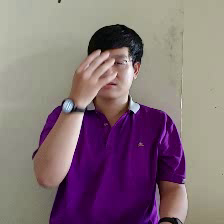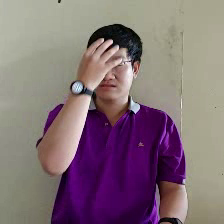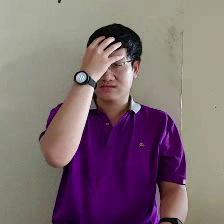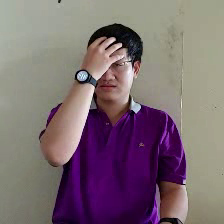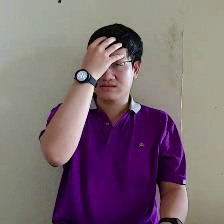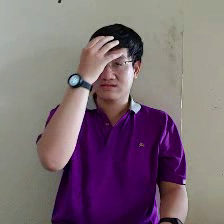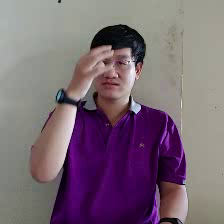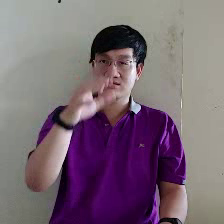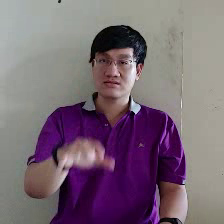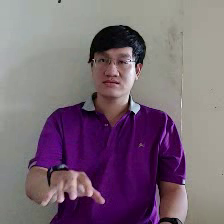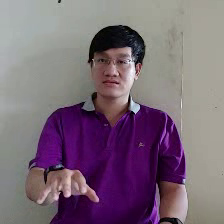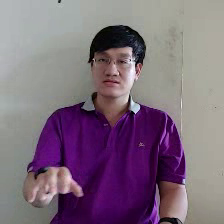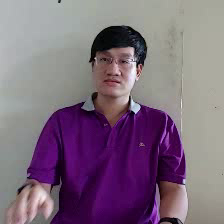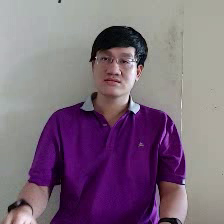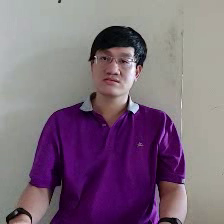Áp dụng